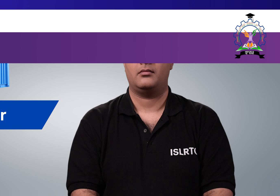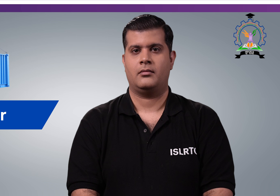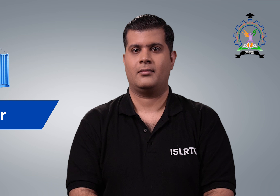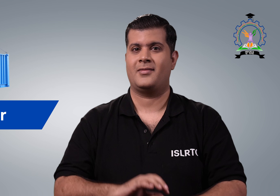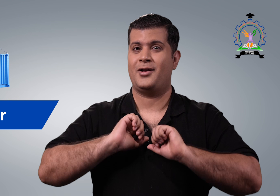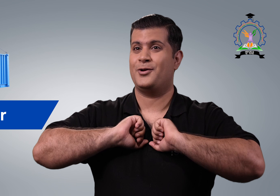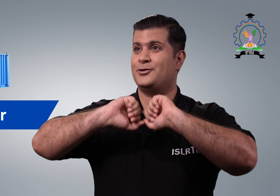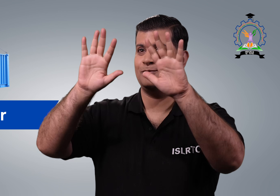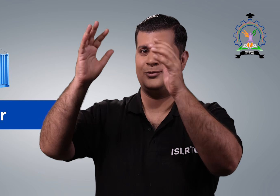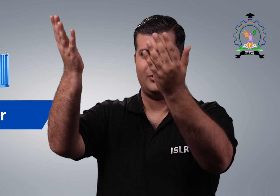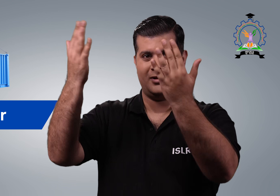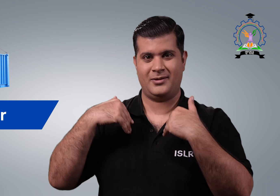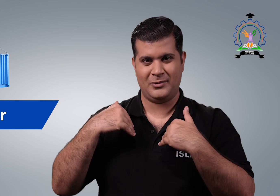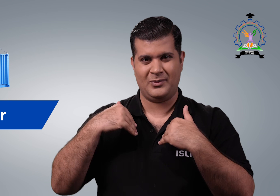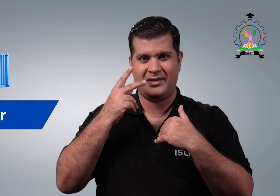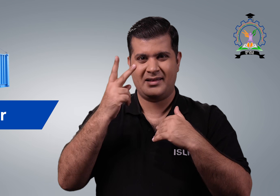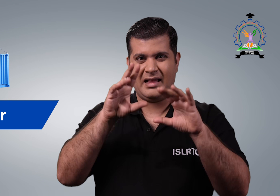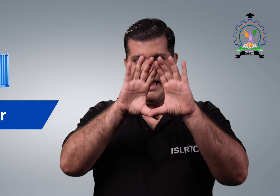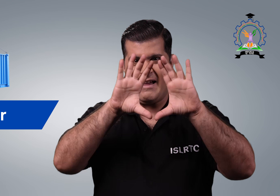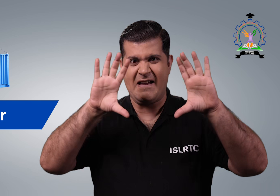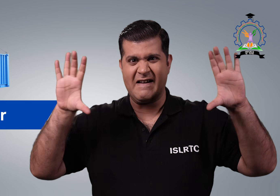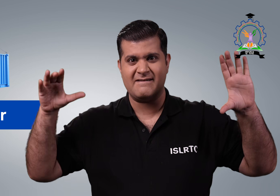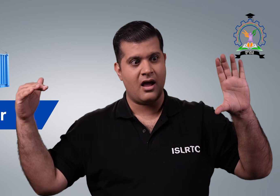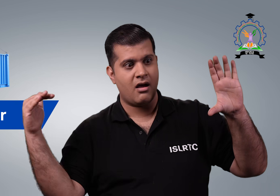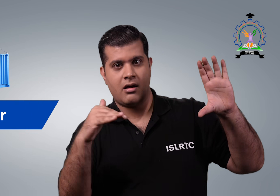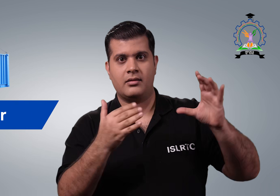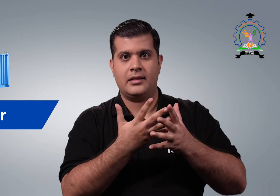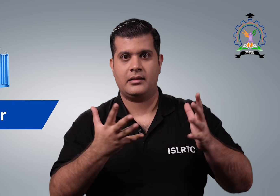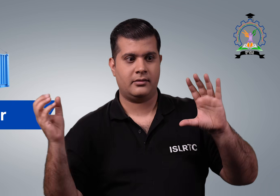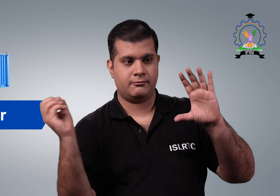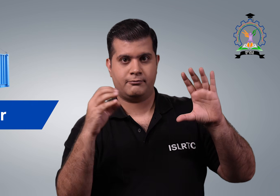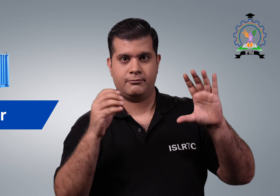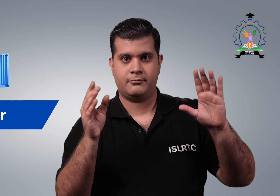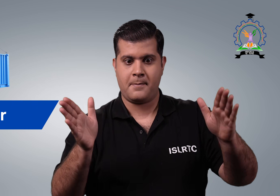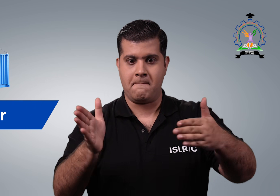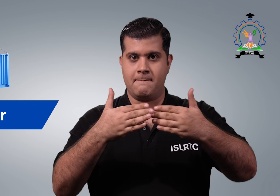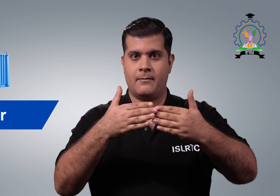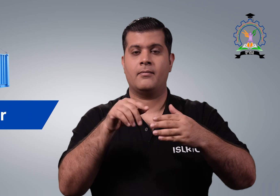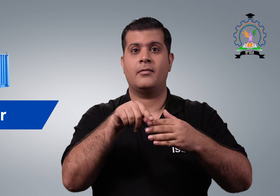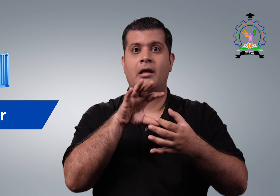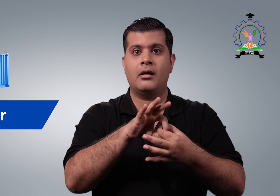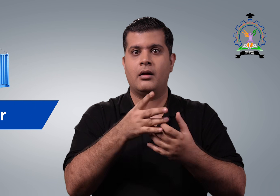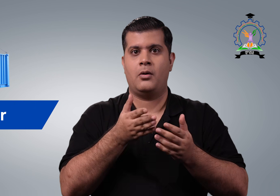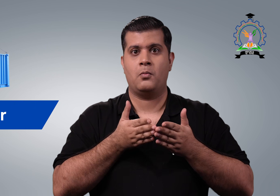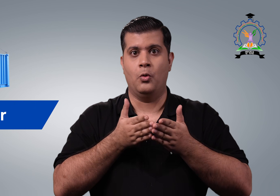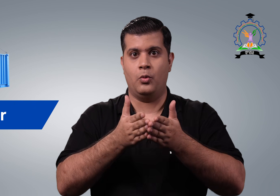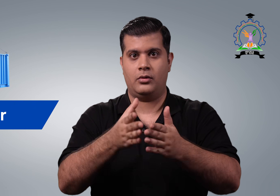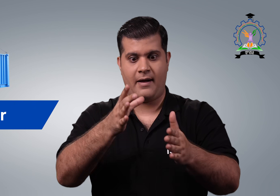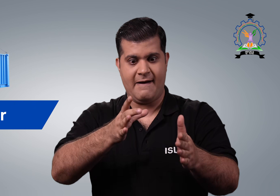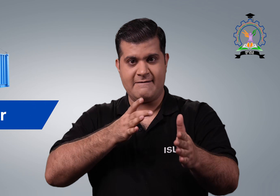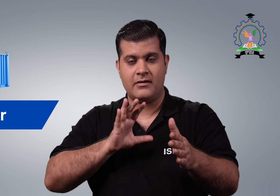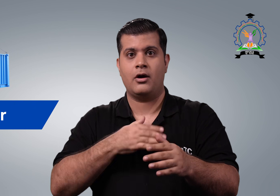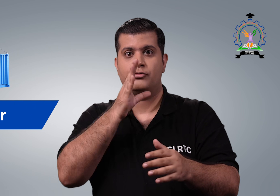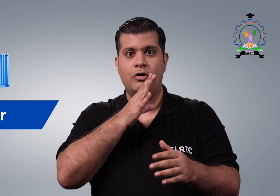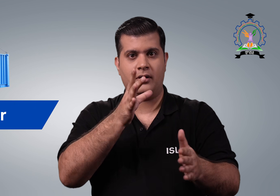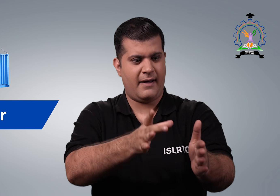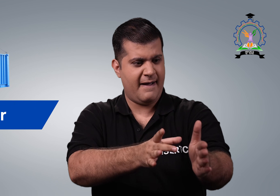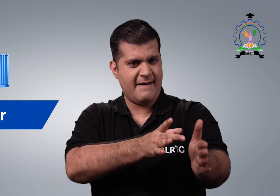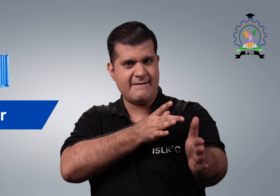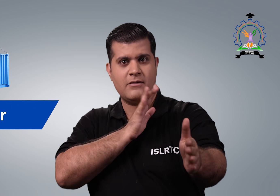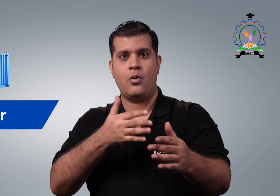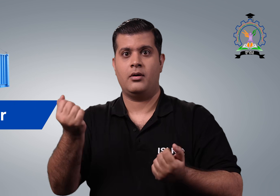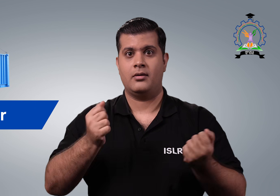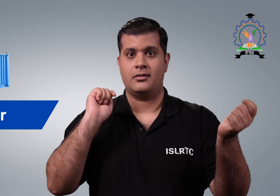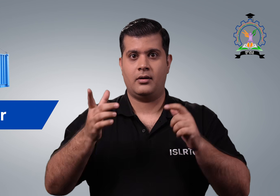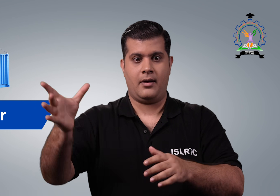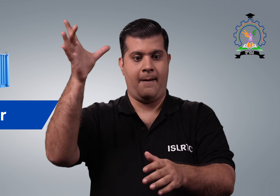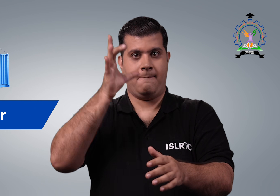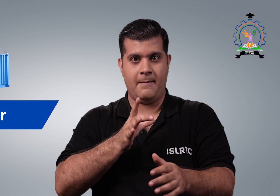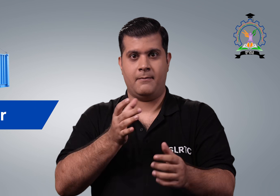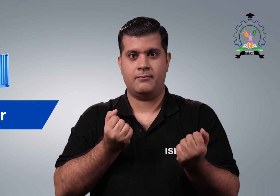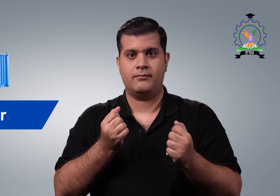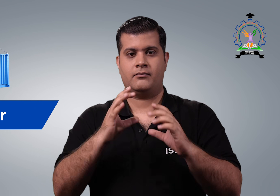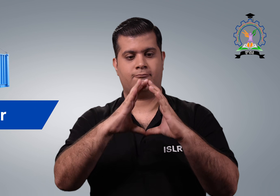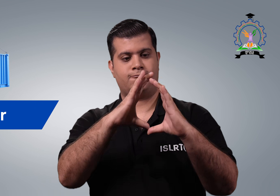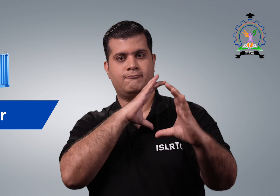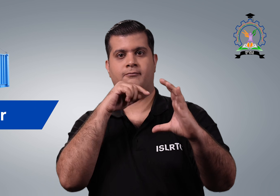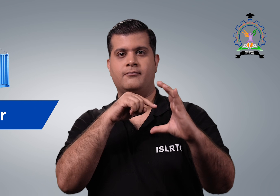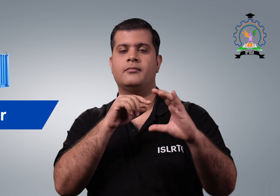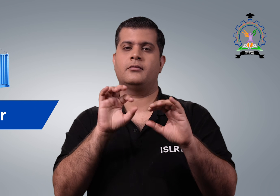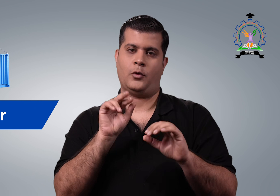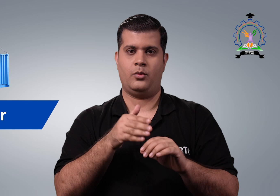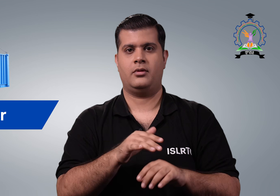A container is a large metal box used to export items via ships, trains or trucks.